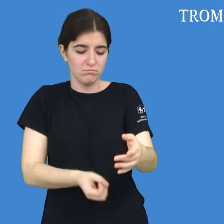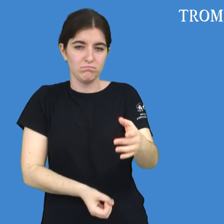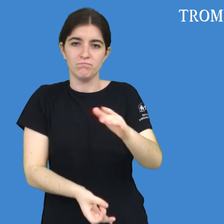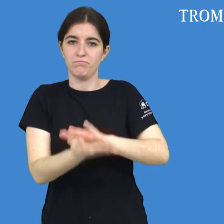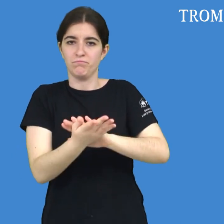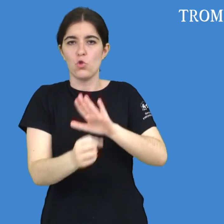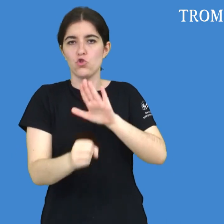crear